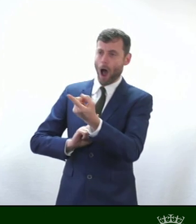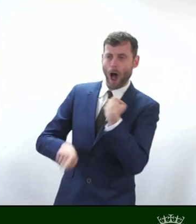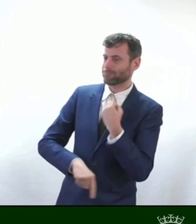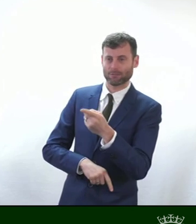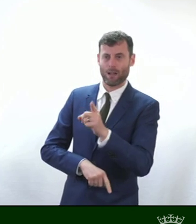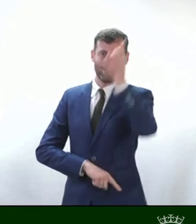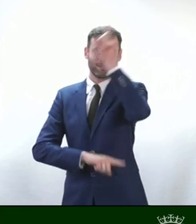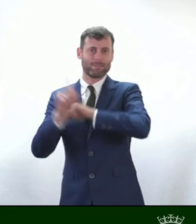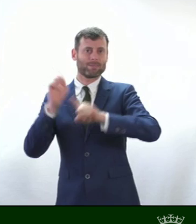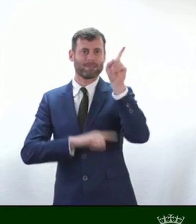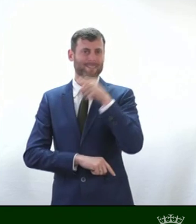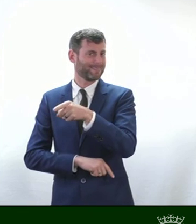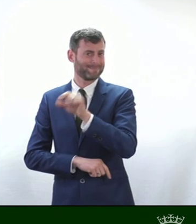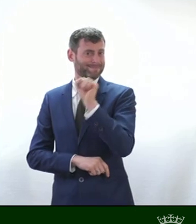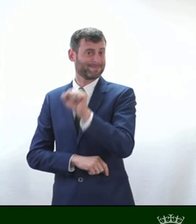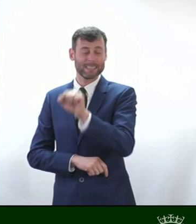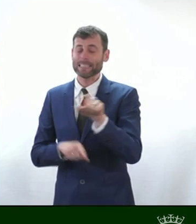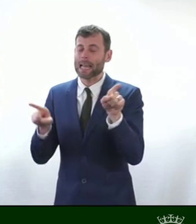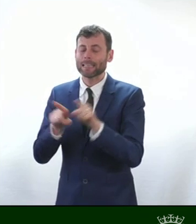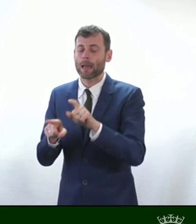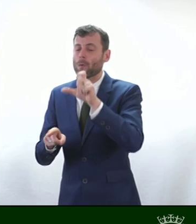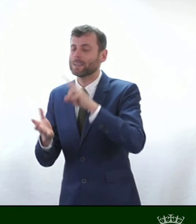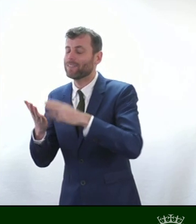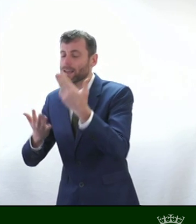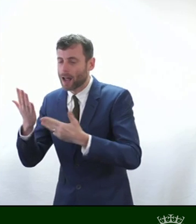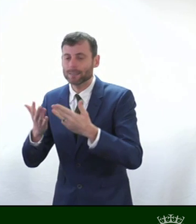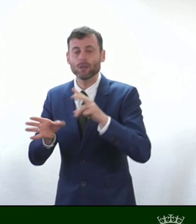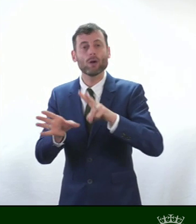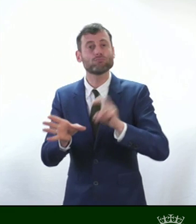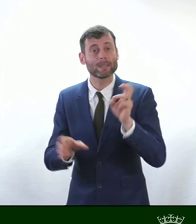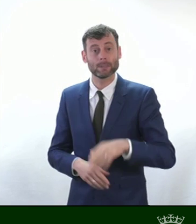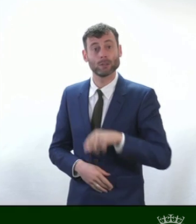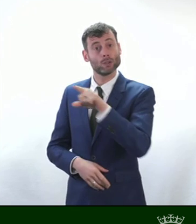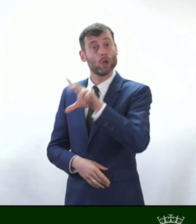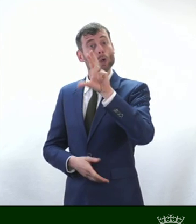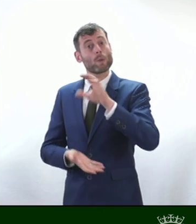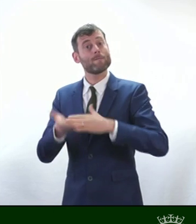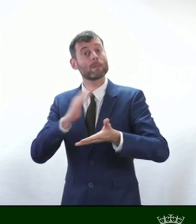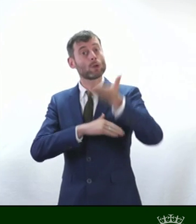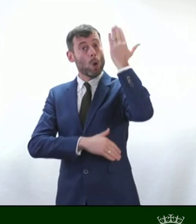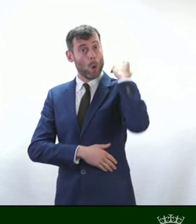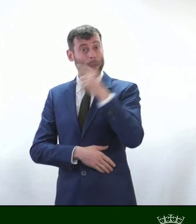Twelve months ago, he told the British people that he had an “oven-ready deal”.